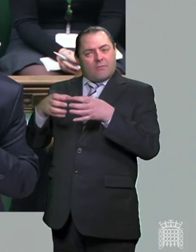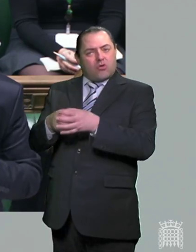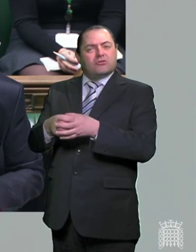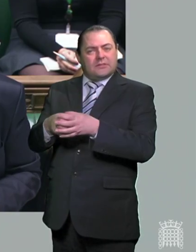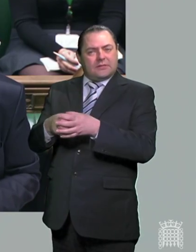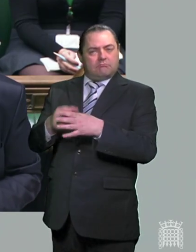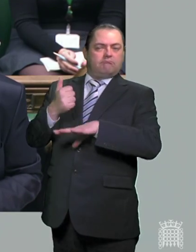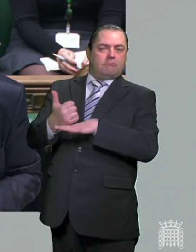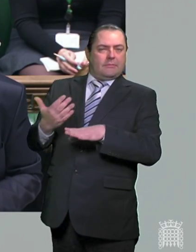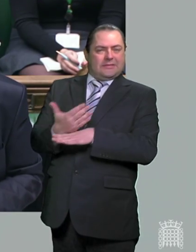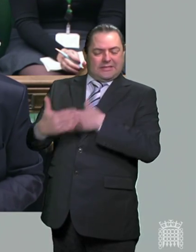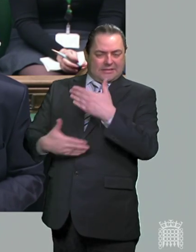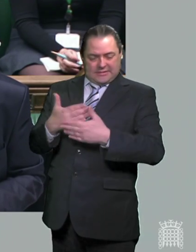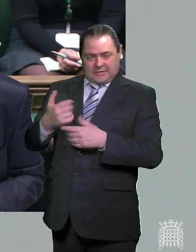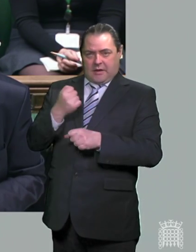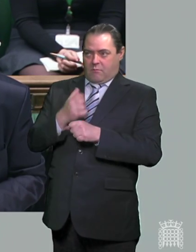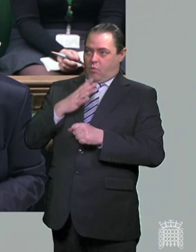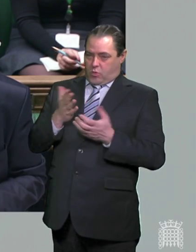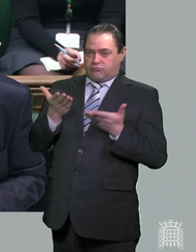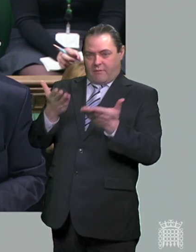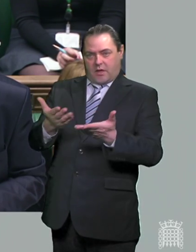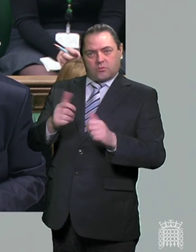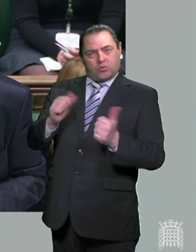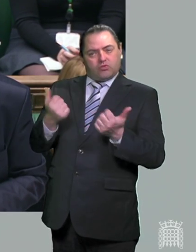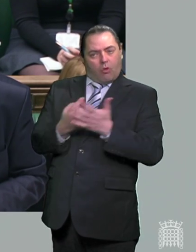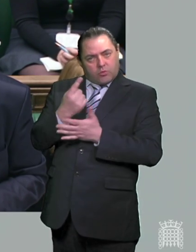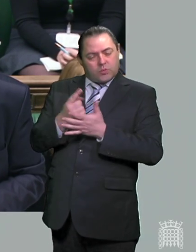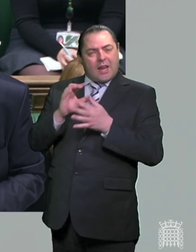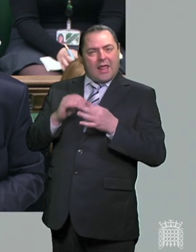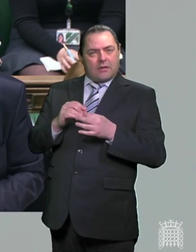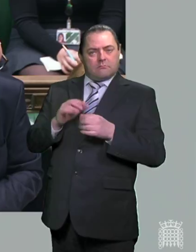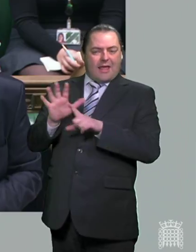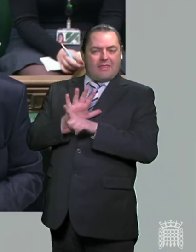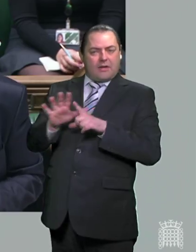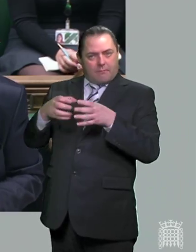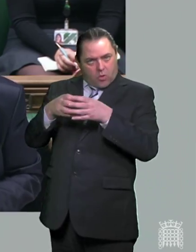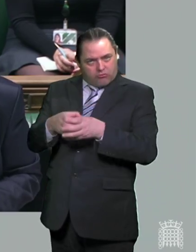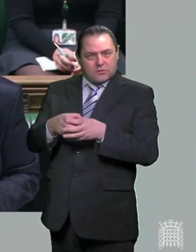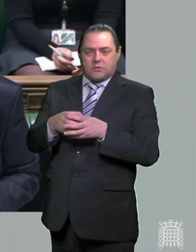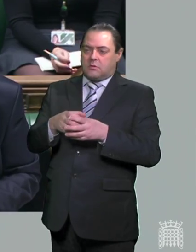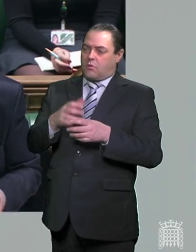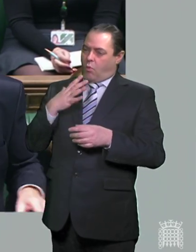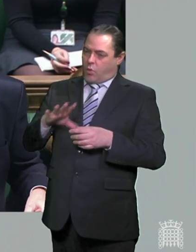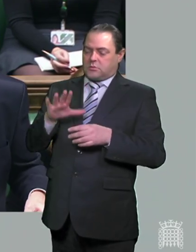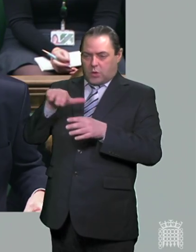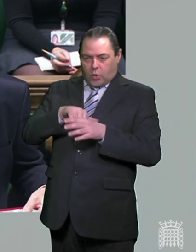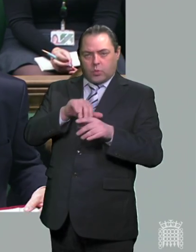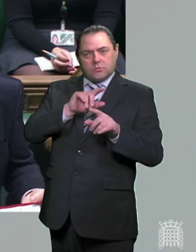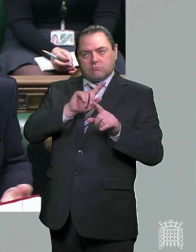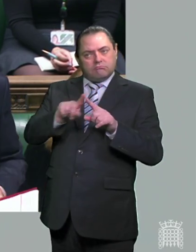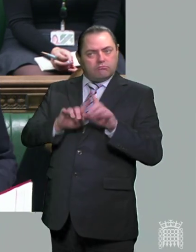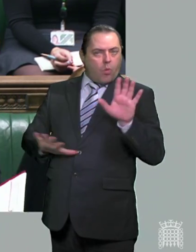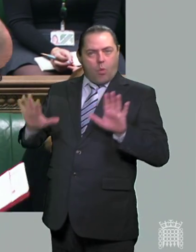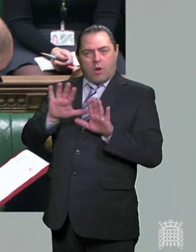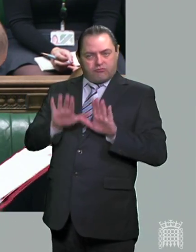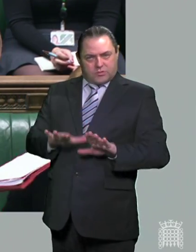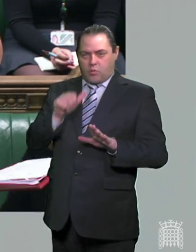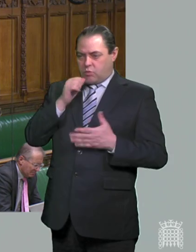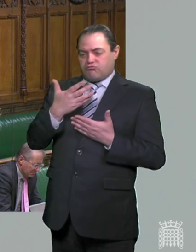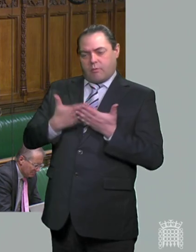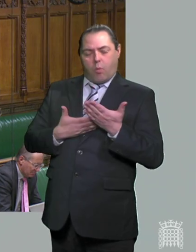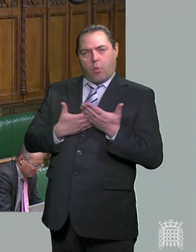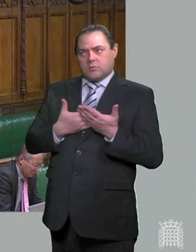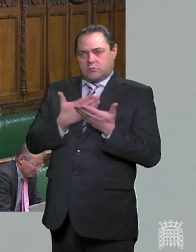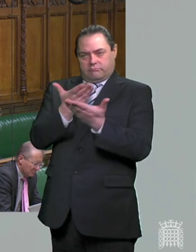The Government have supported actions aimed at improving opportunities for ethnic minority entrepreneurs, as set out in the “Inclusive Britain” report, and we will be reporting back to Parliament shortly.